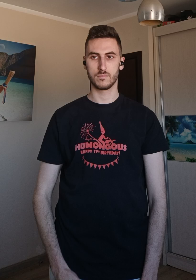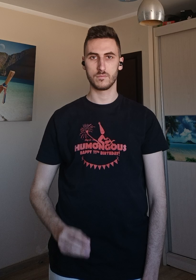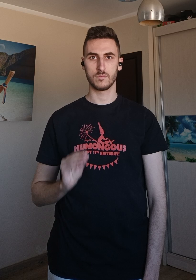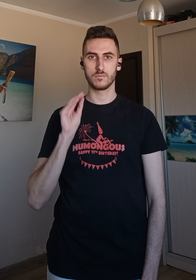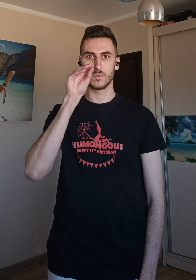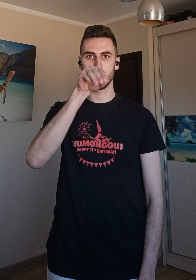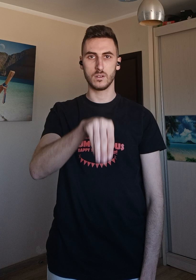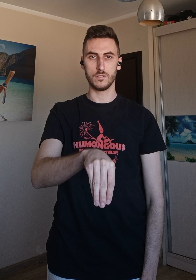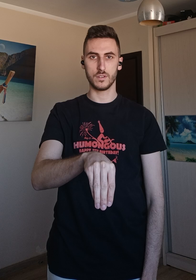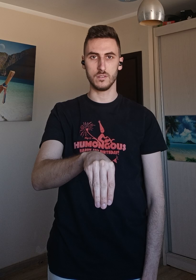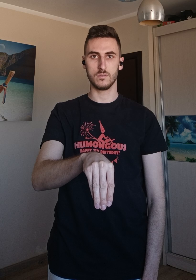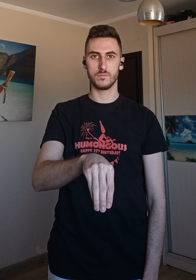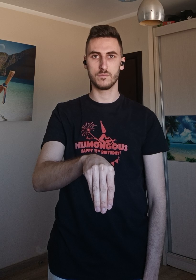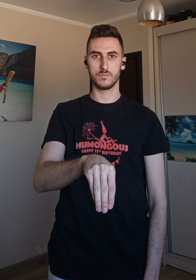להפקיד